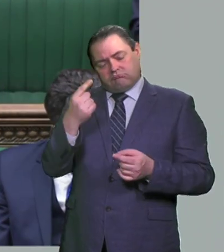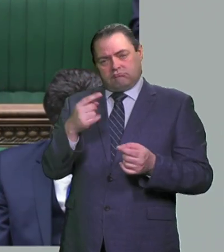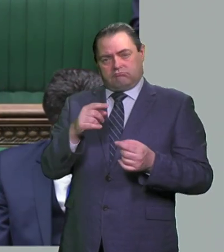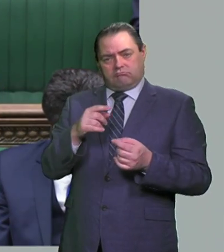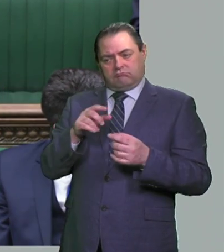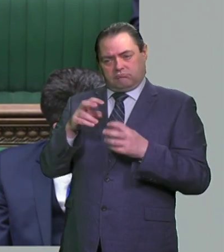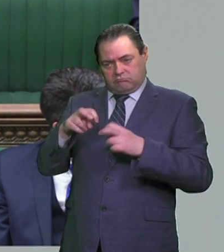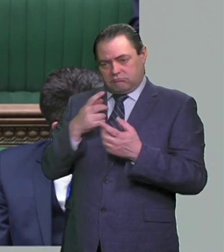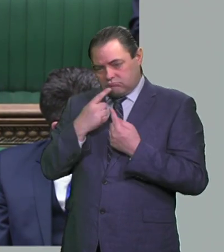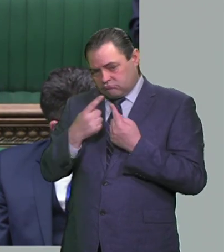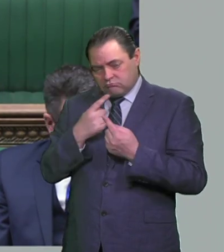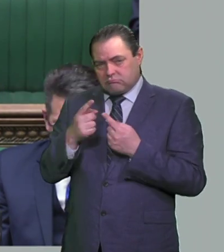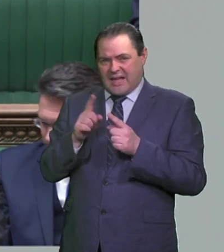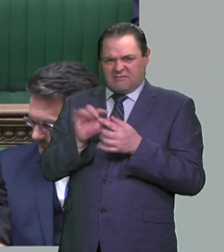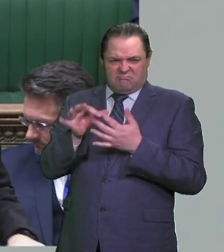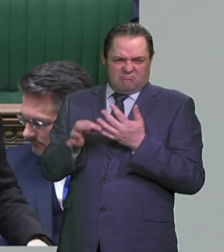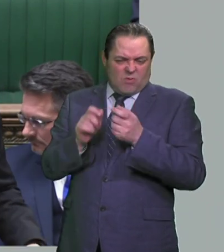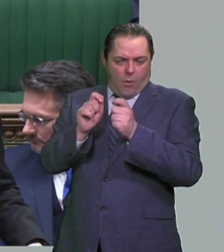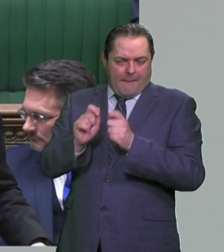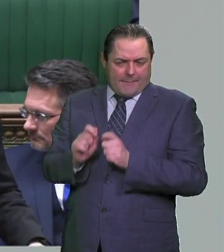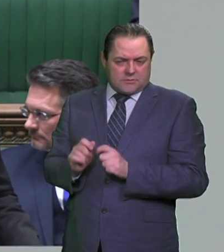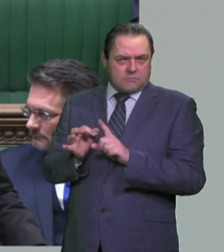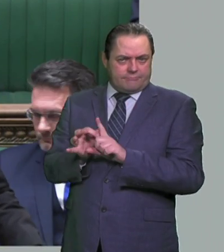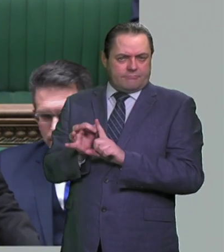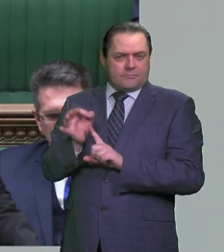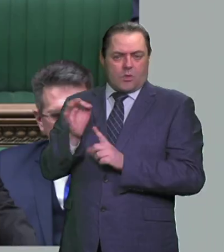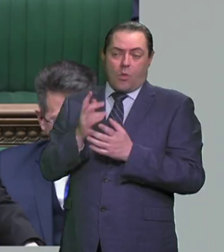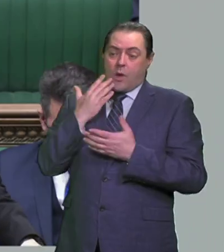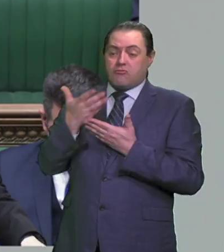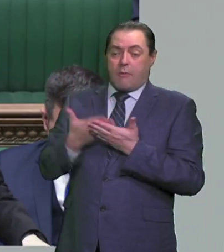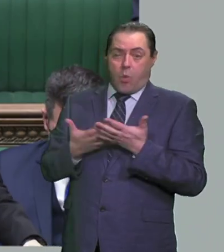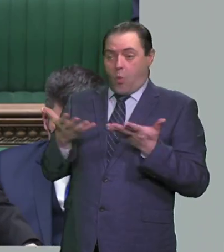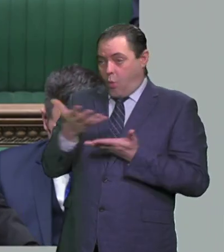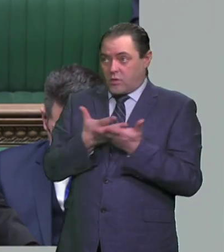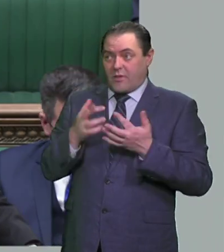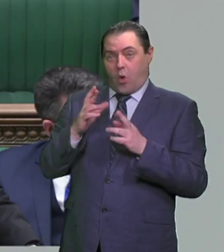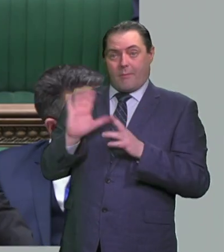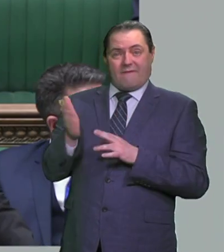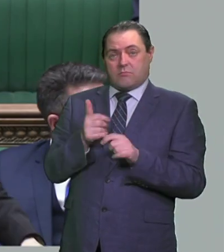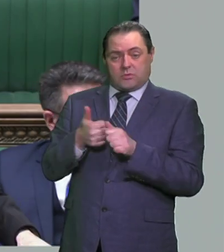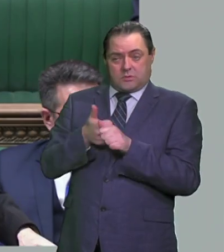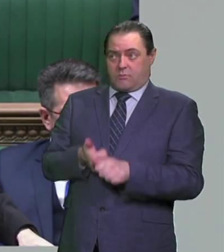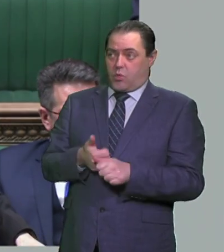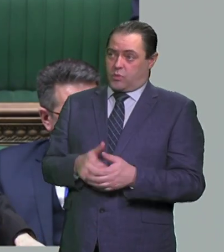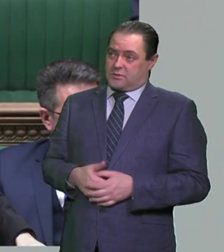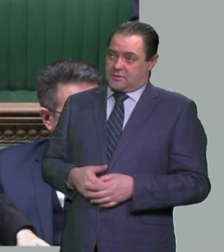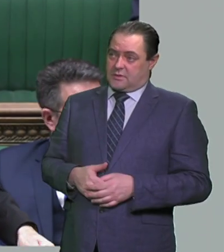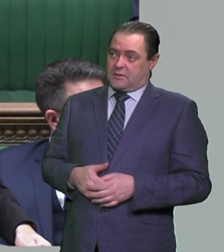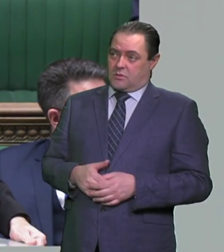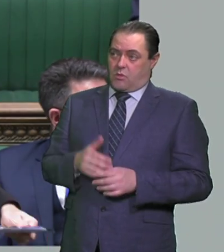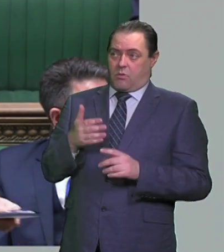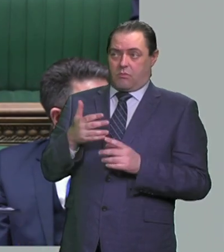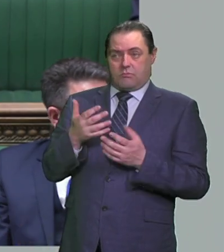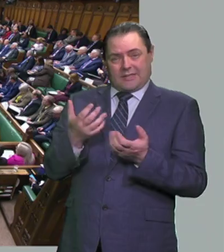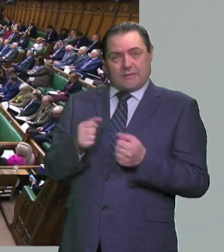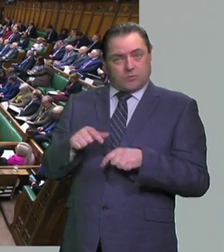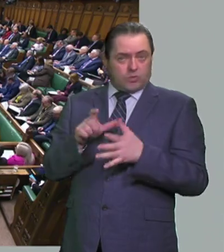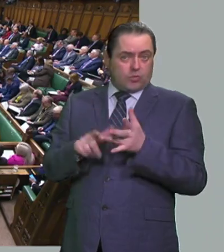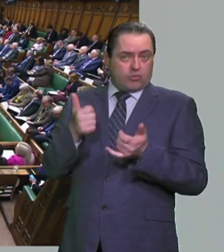We will table more such amendments on Report, when I hope we can get everybody on board, or at least to acknowledge that we are doing a decent job.